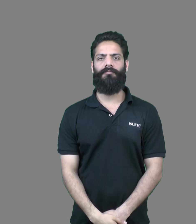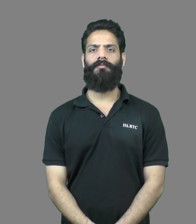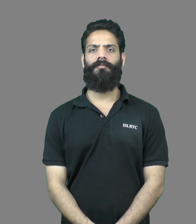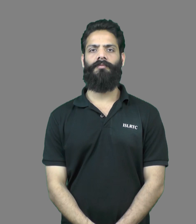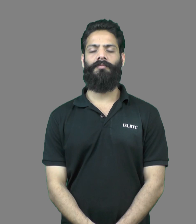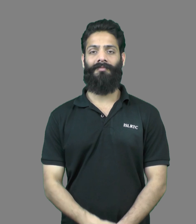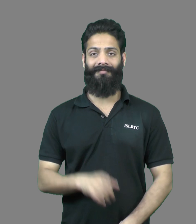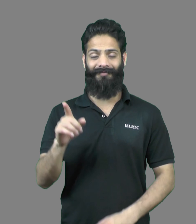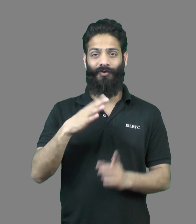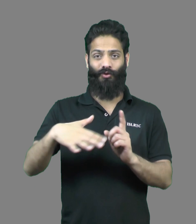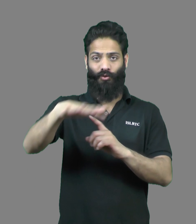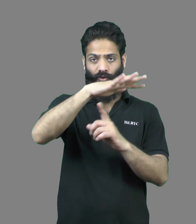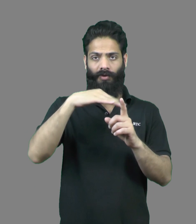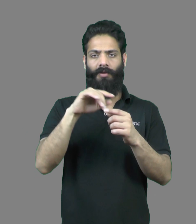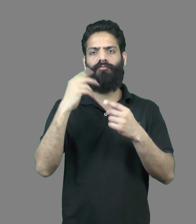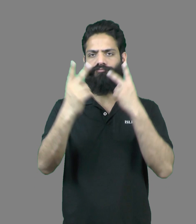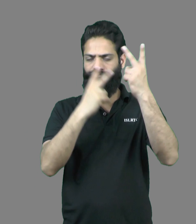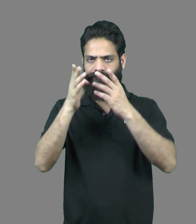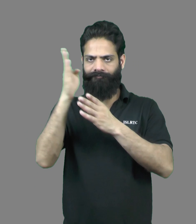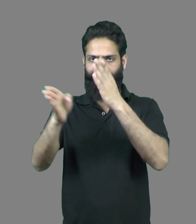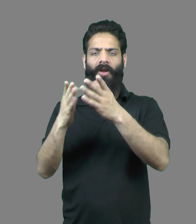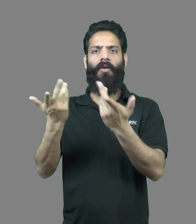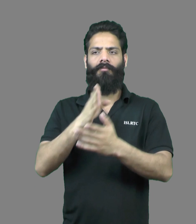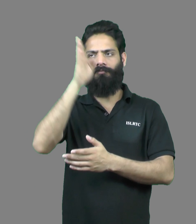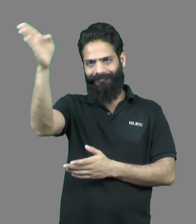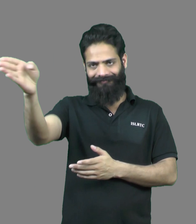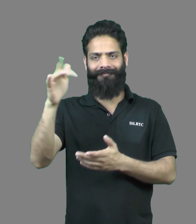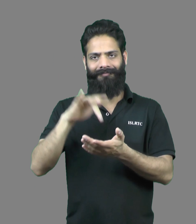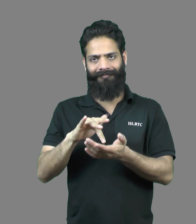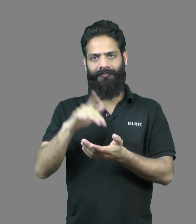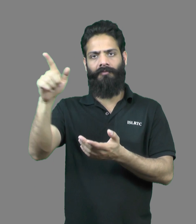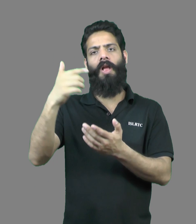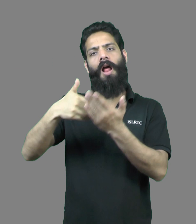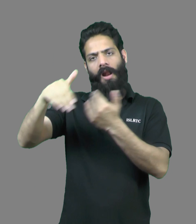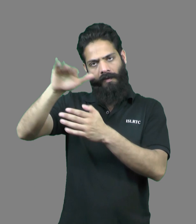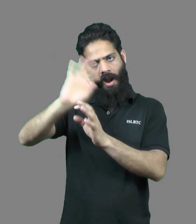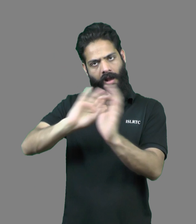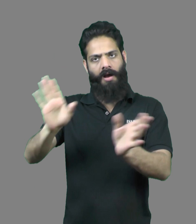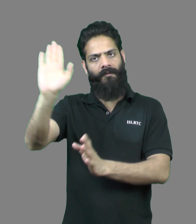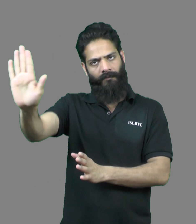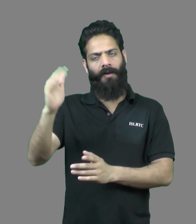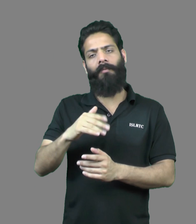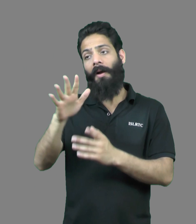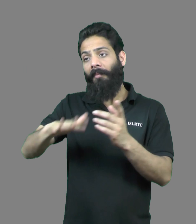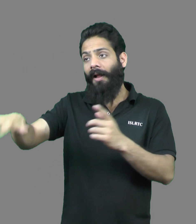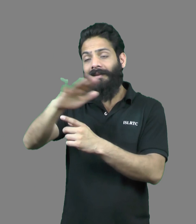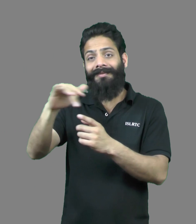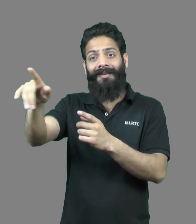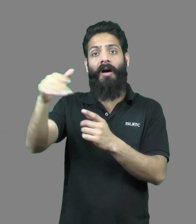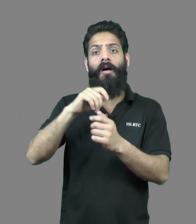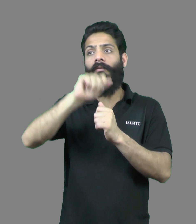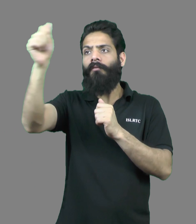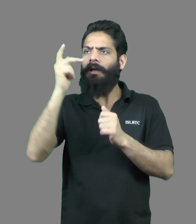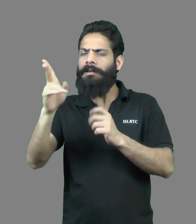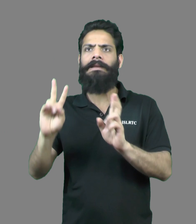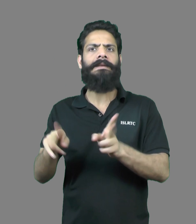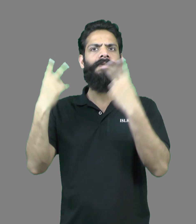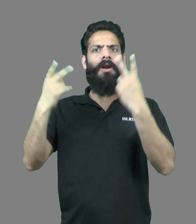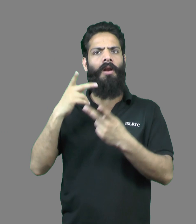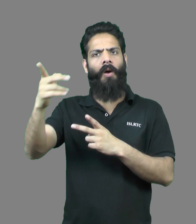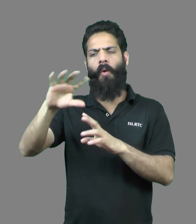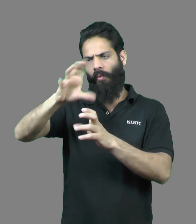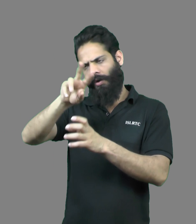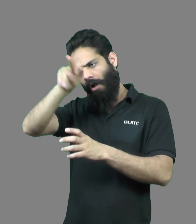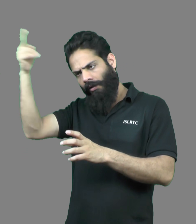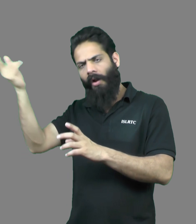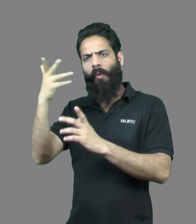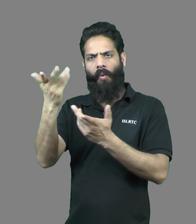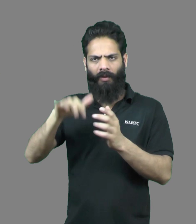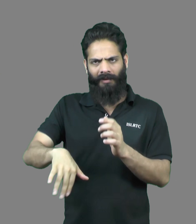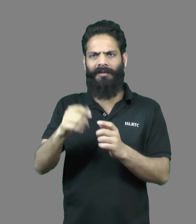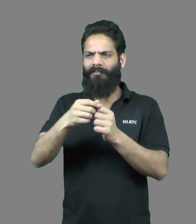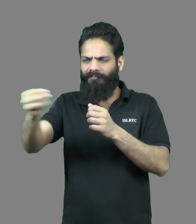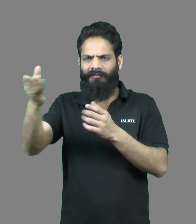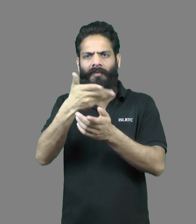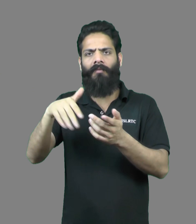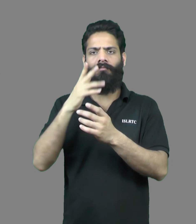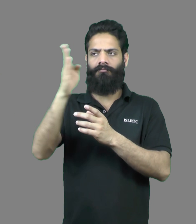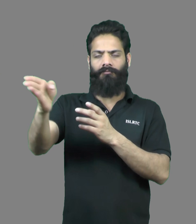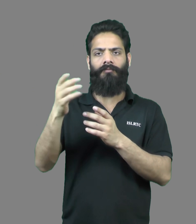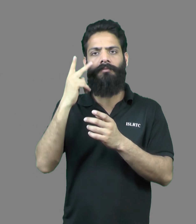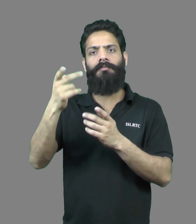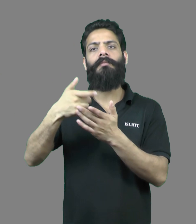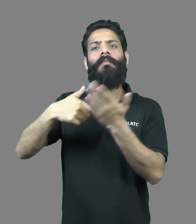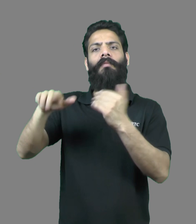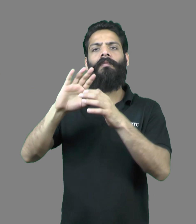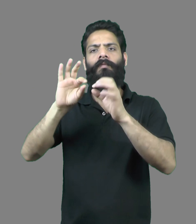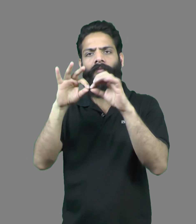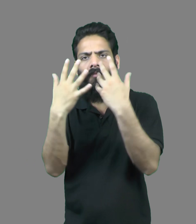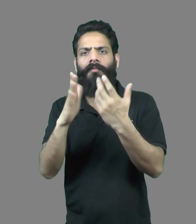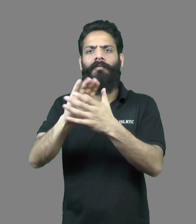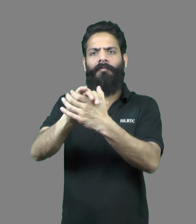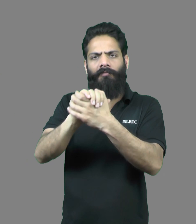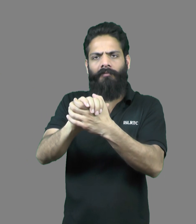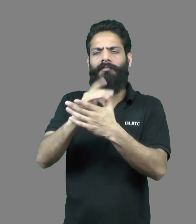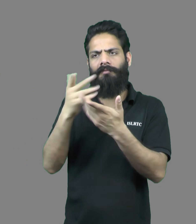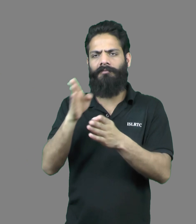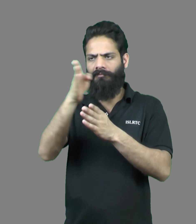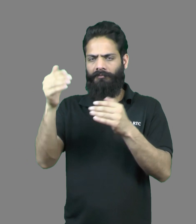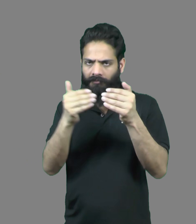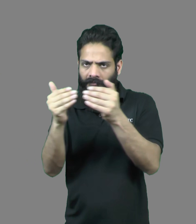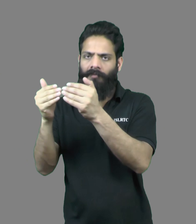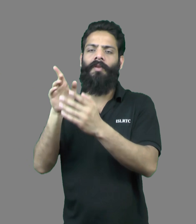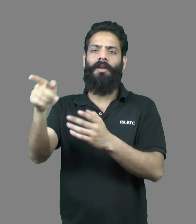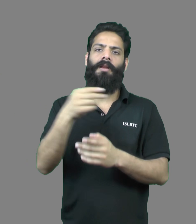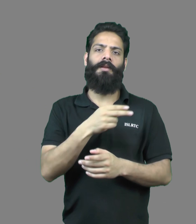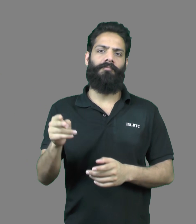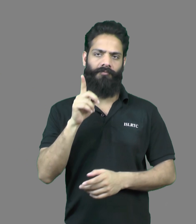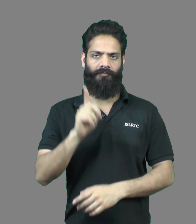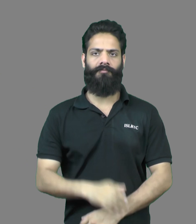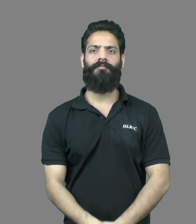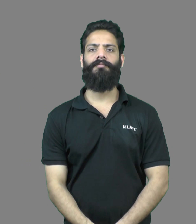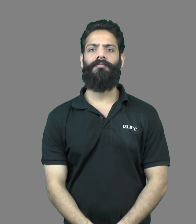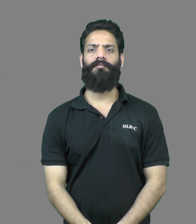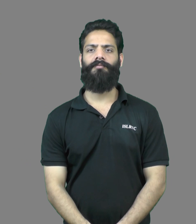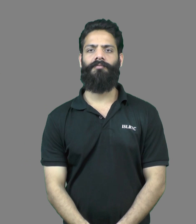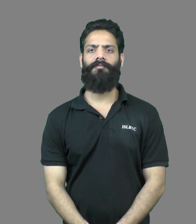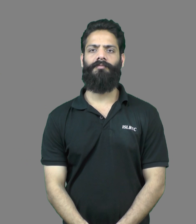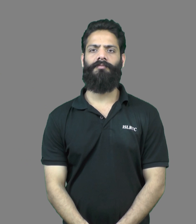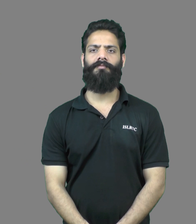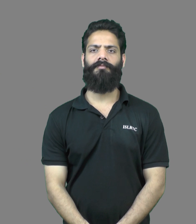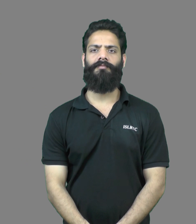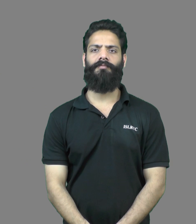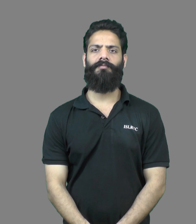Social Tourism